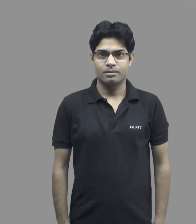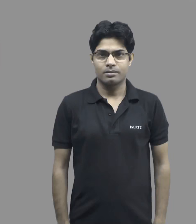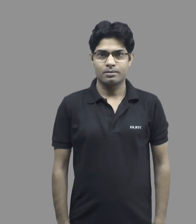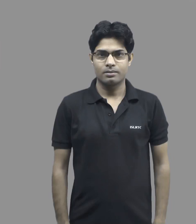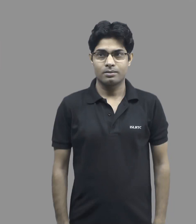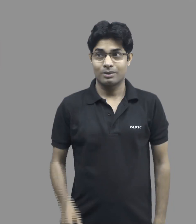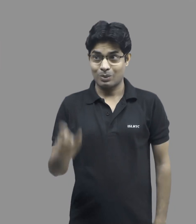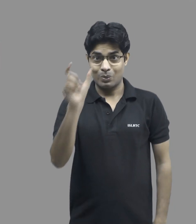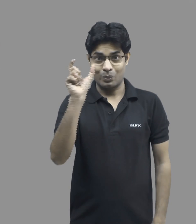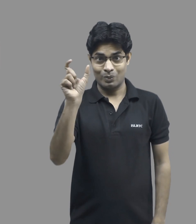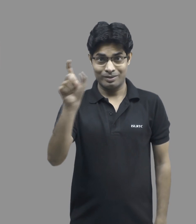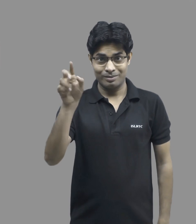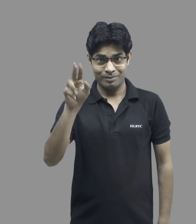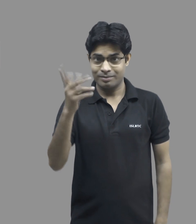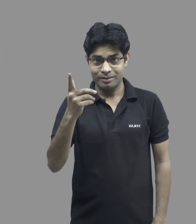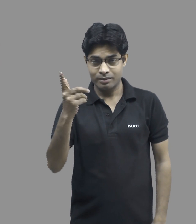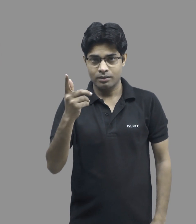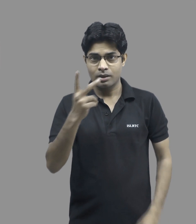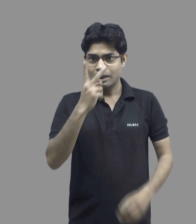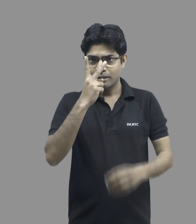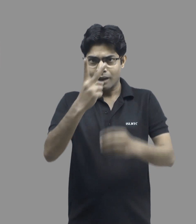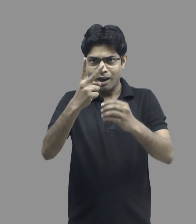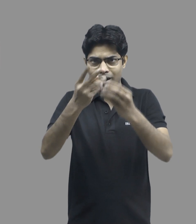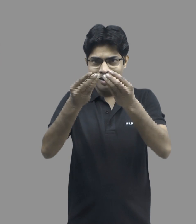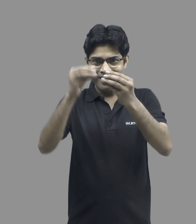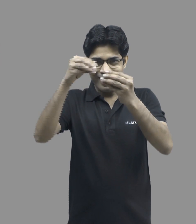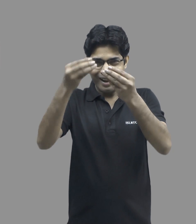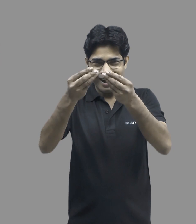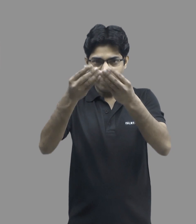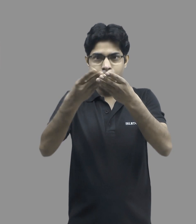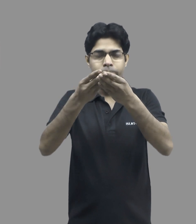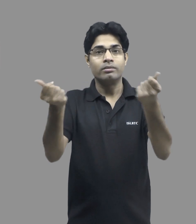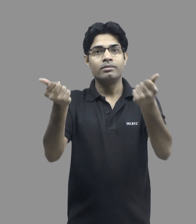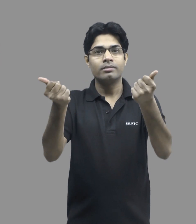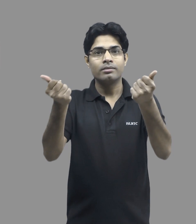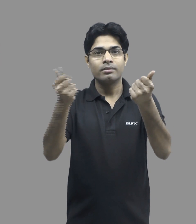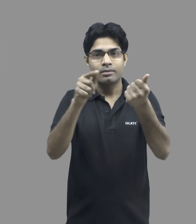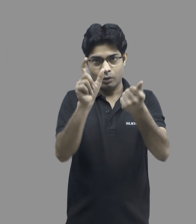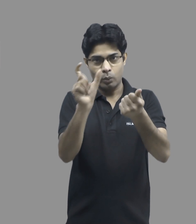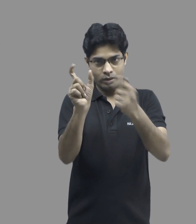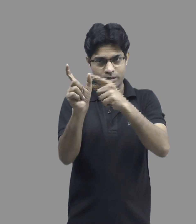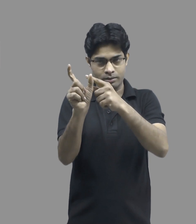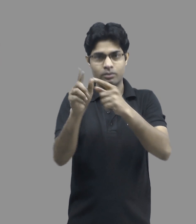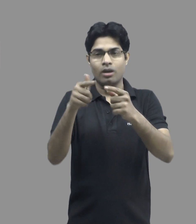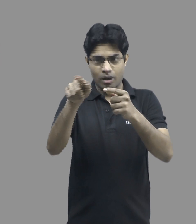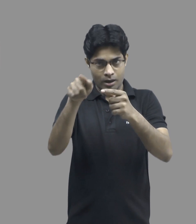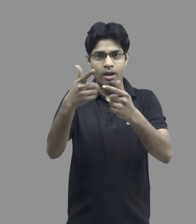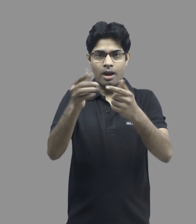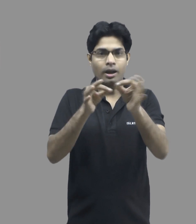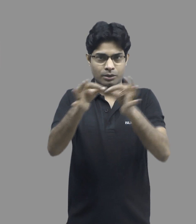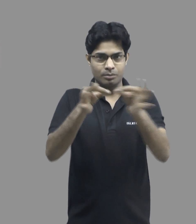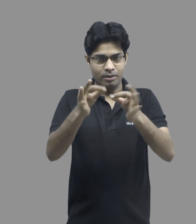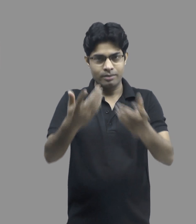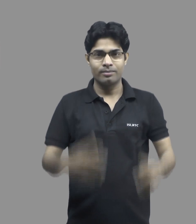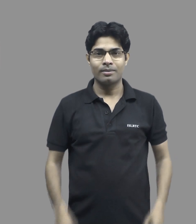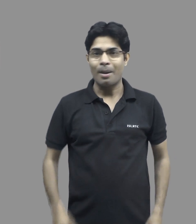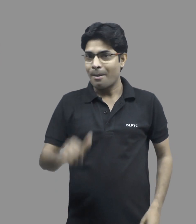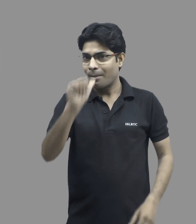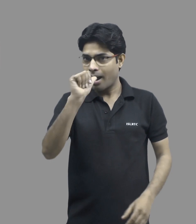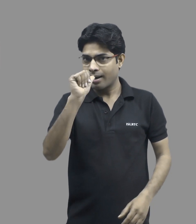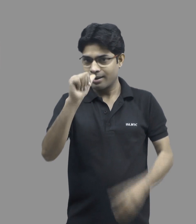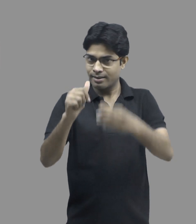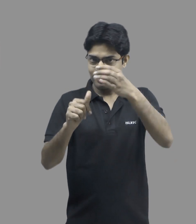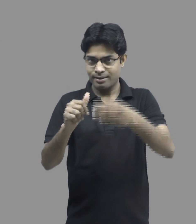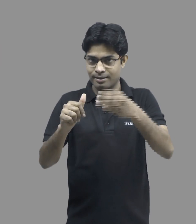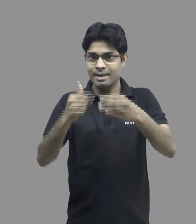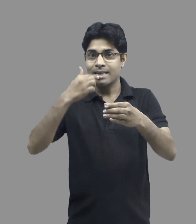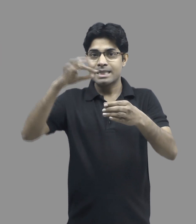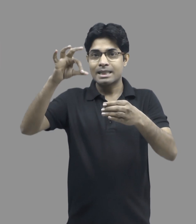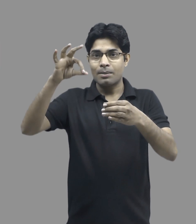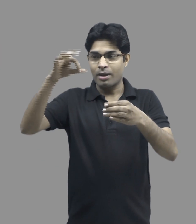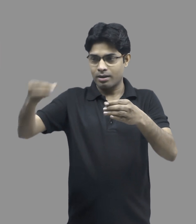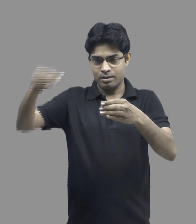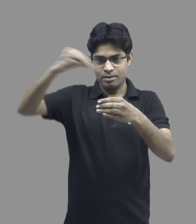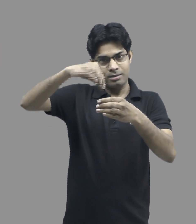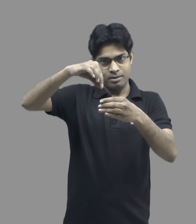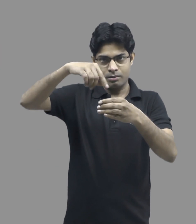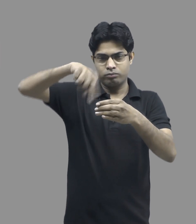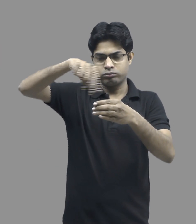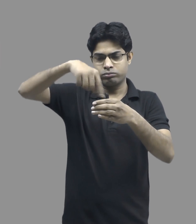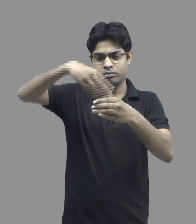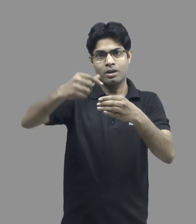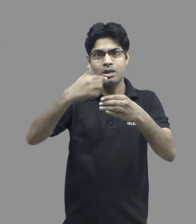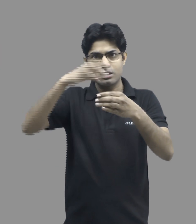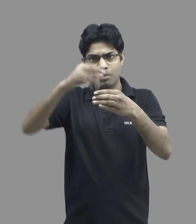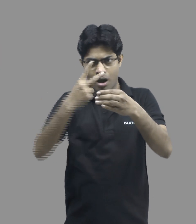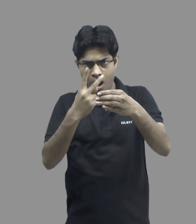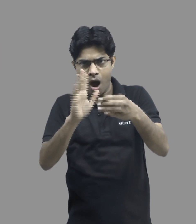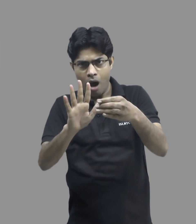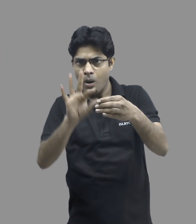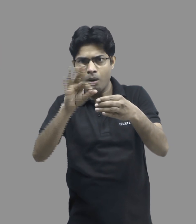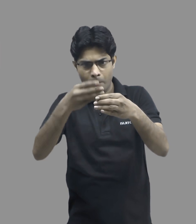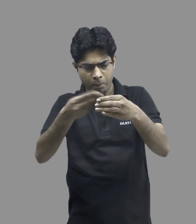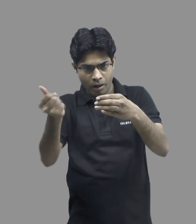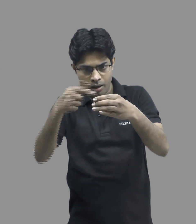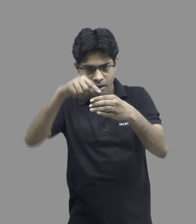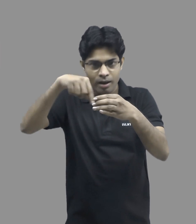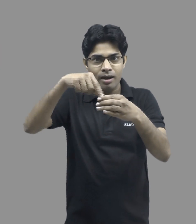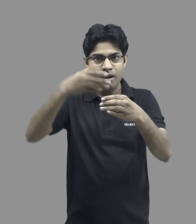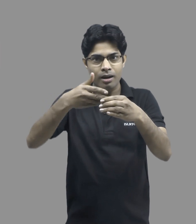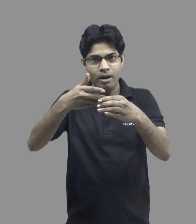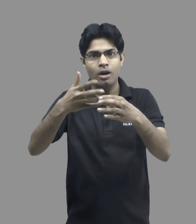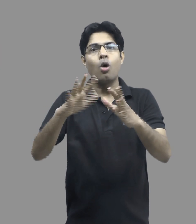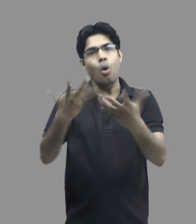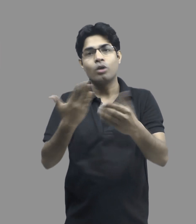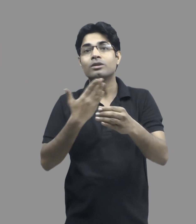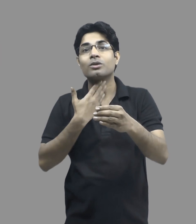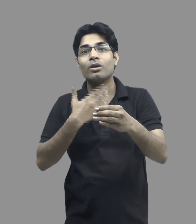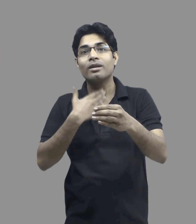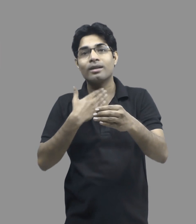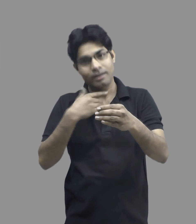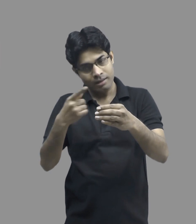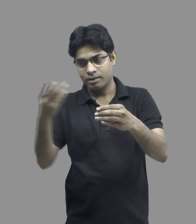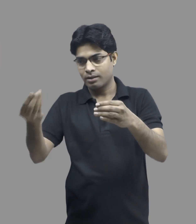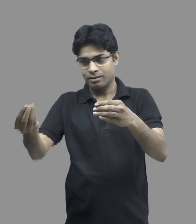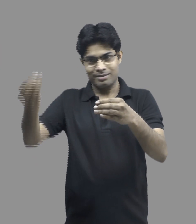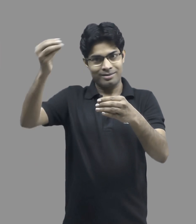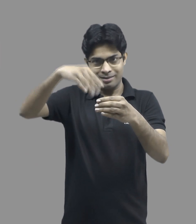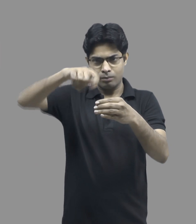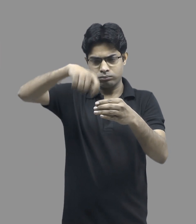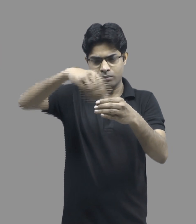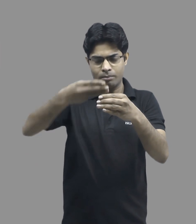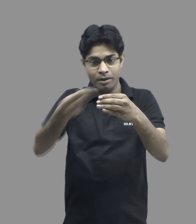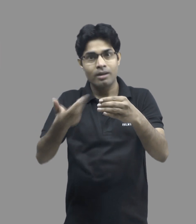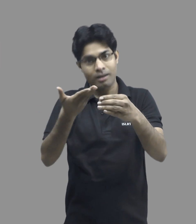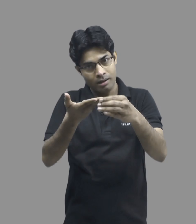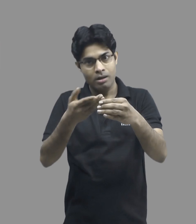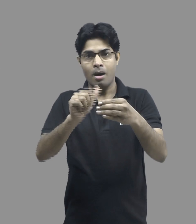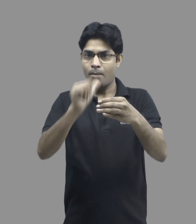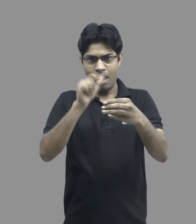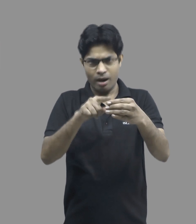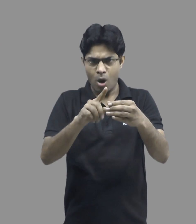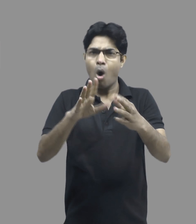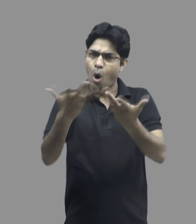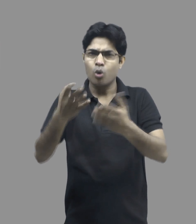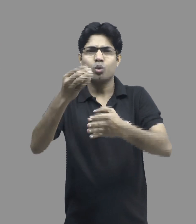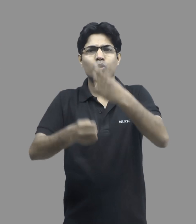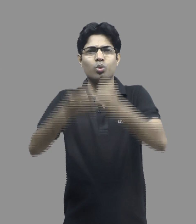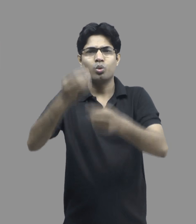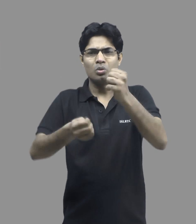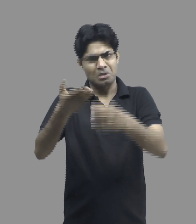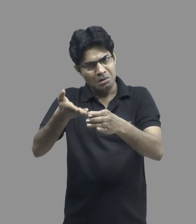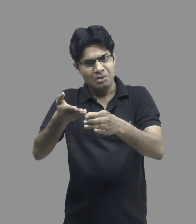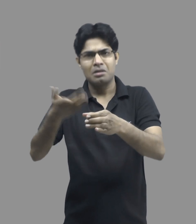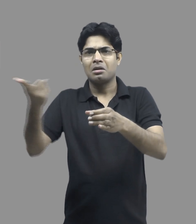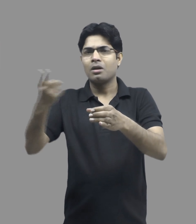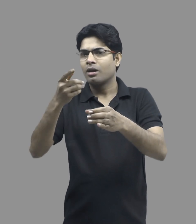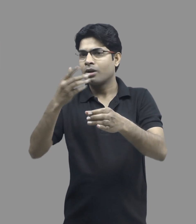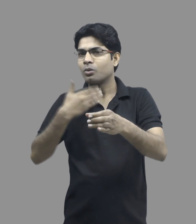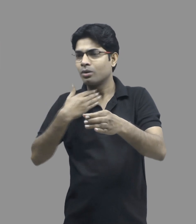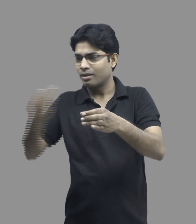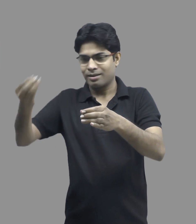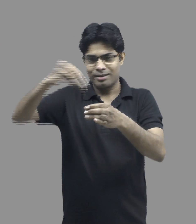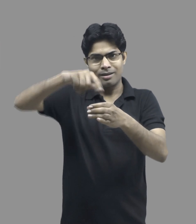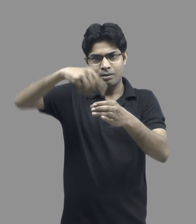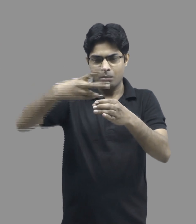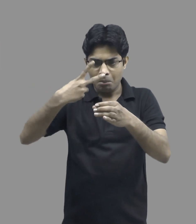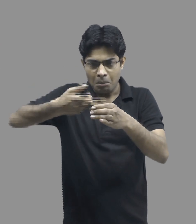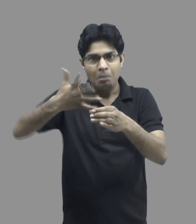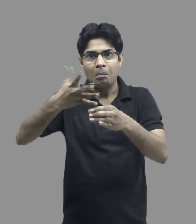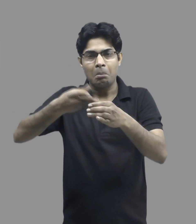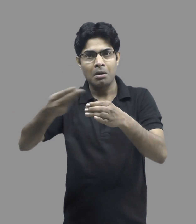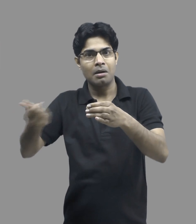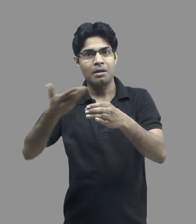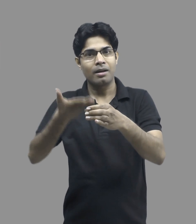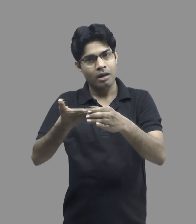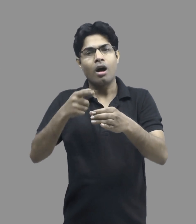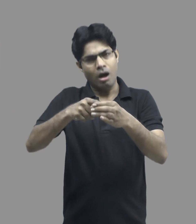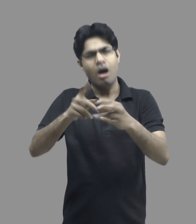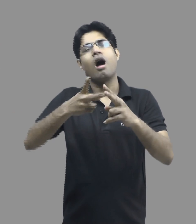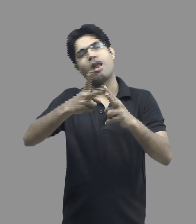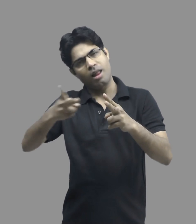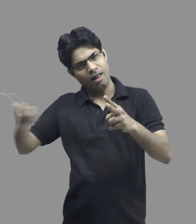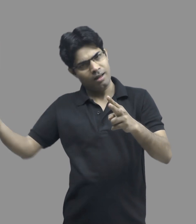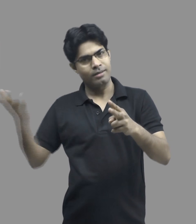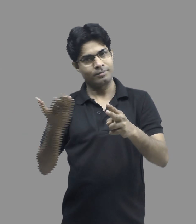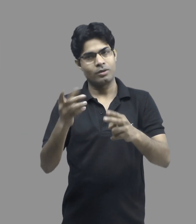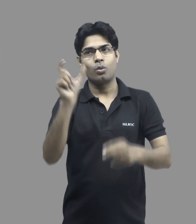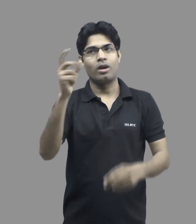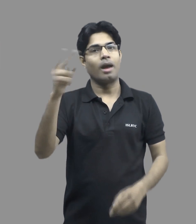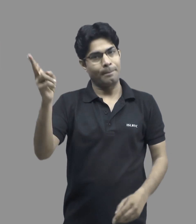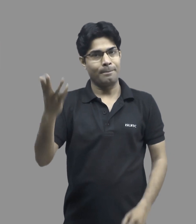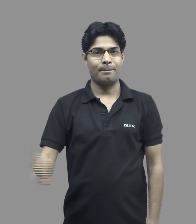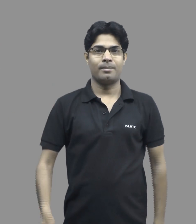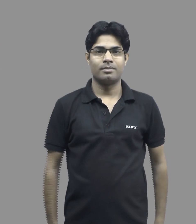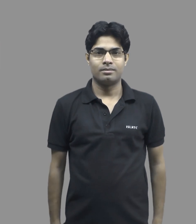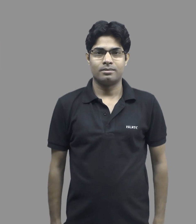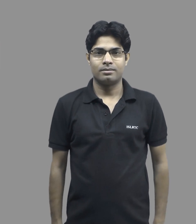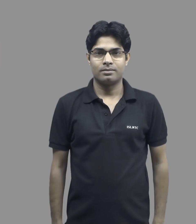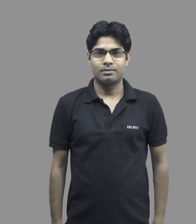Dissolve